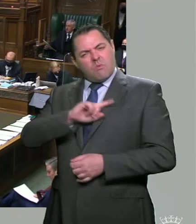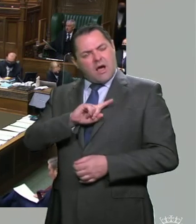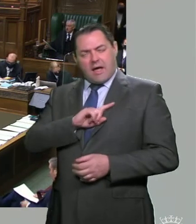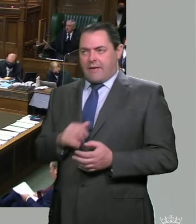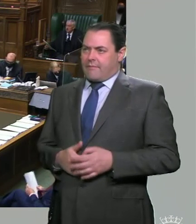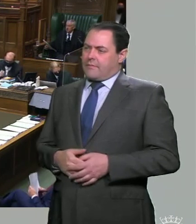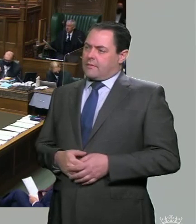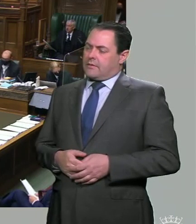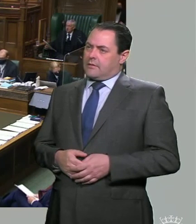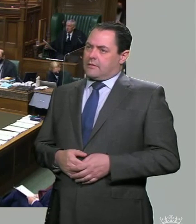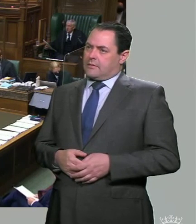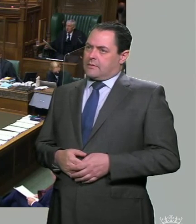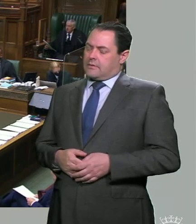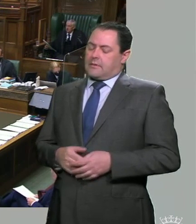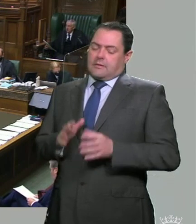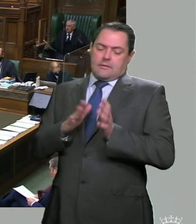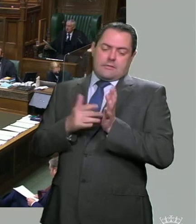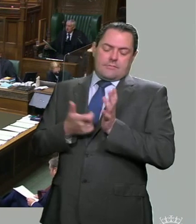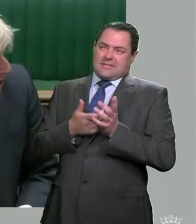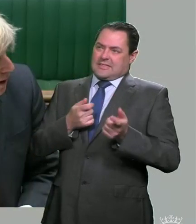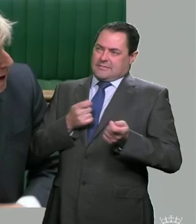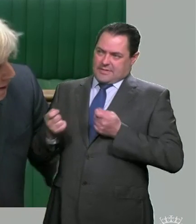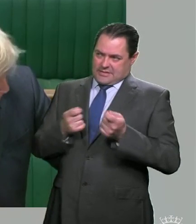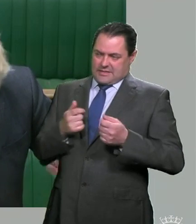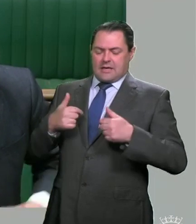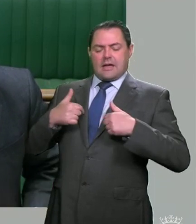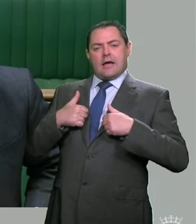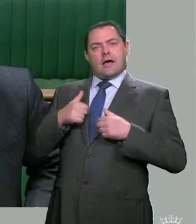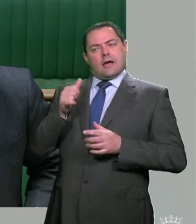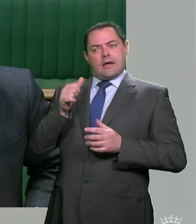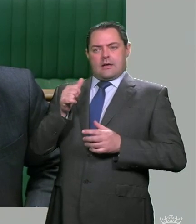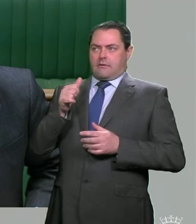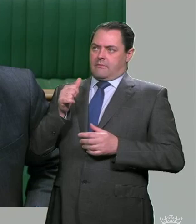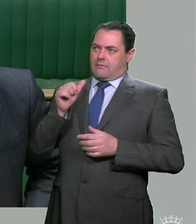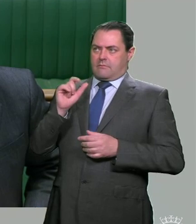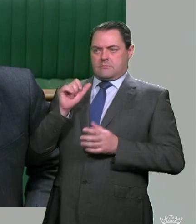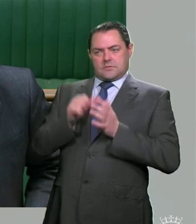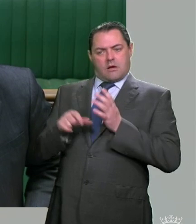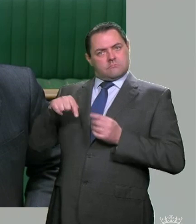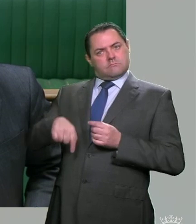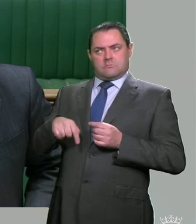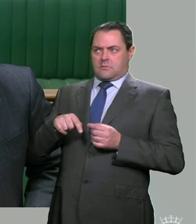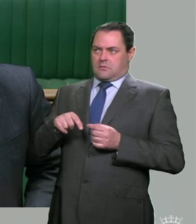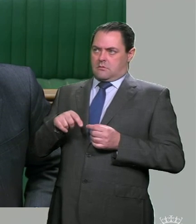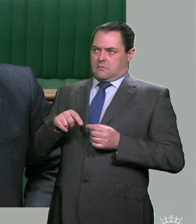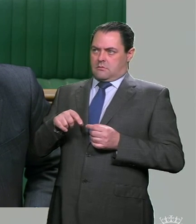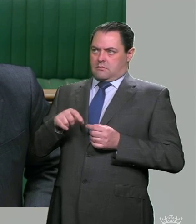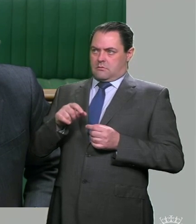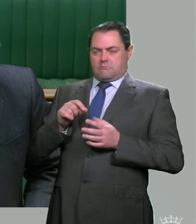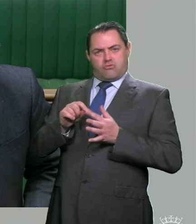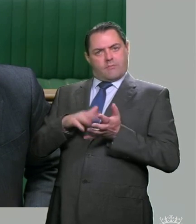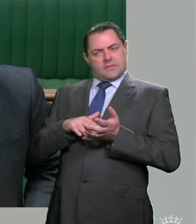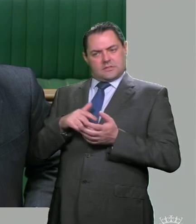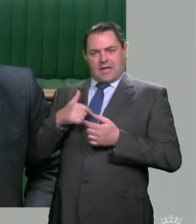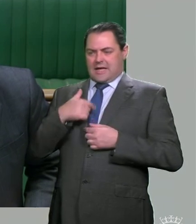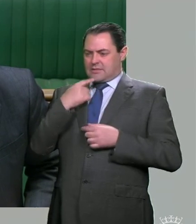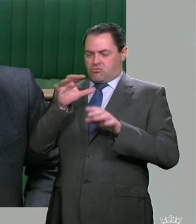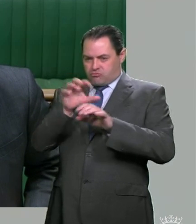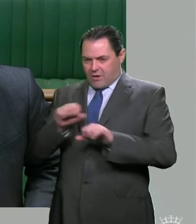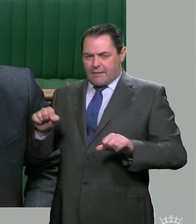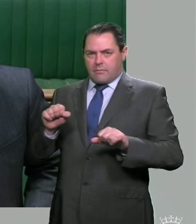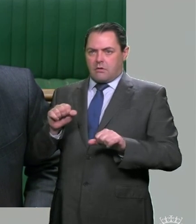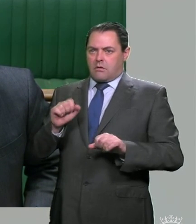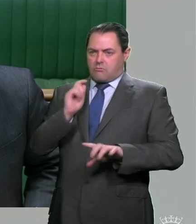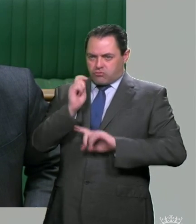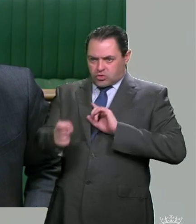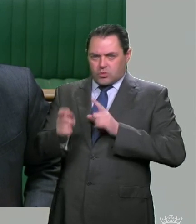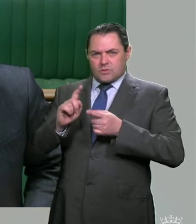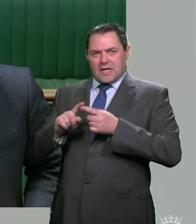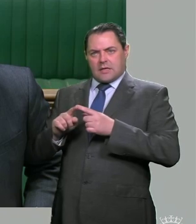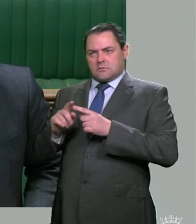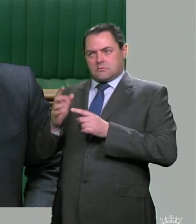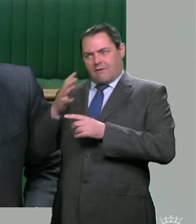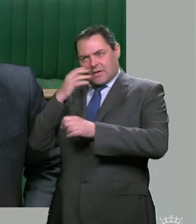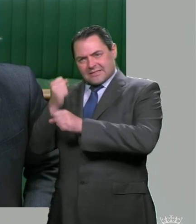One of the first things I said when I came to the Dispatch Box as Prime Minister was that I thought that rape prosecutions and convictions were too low.